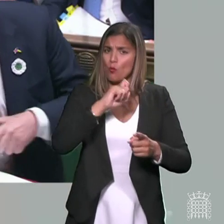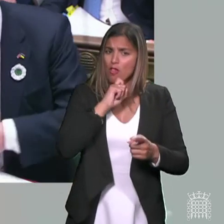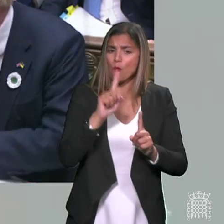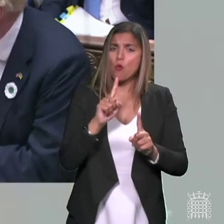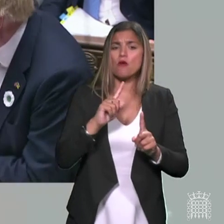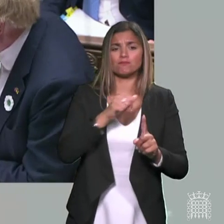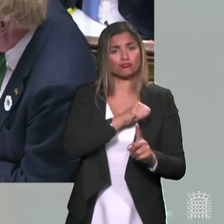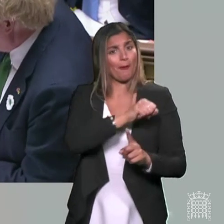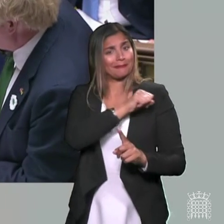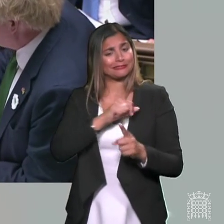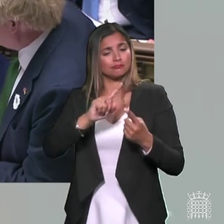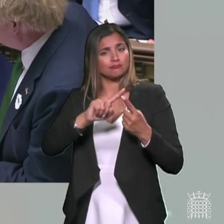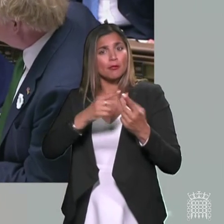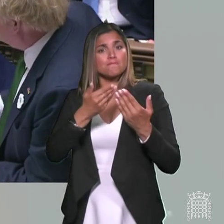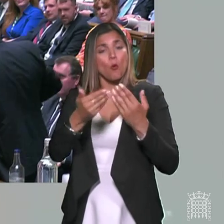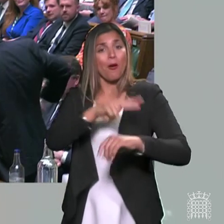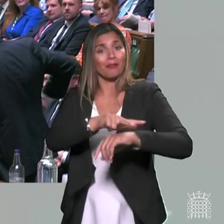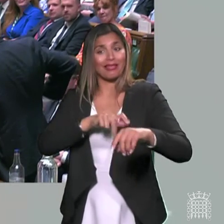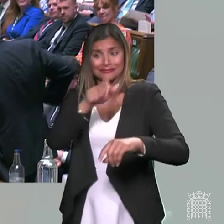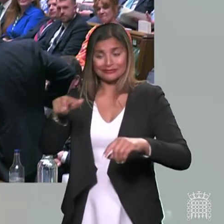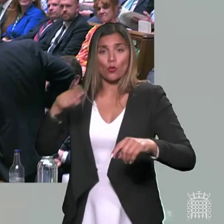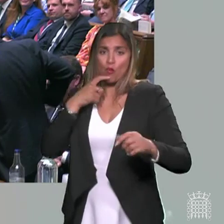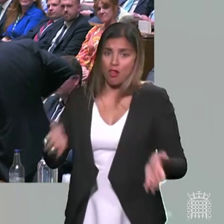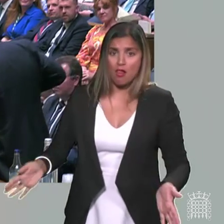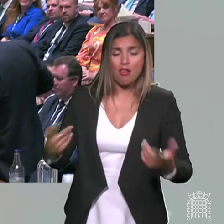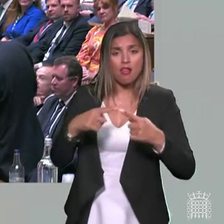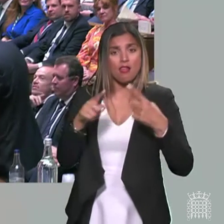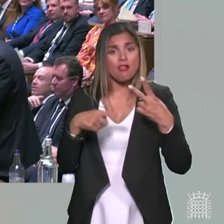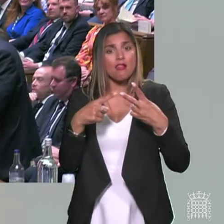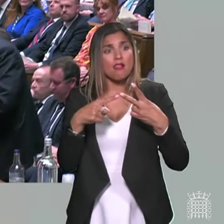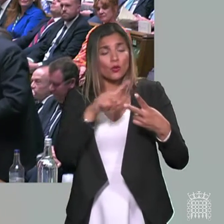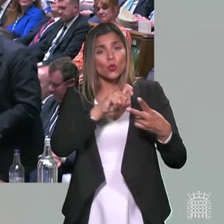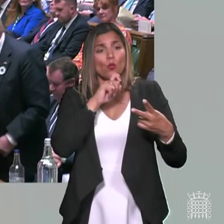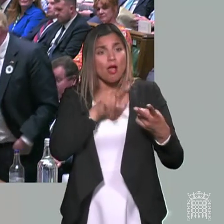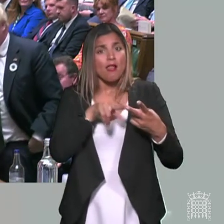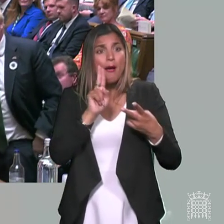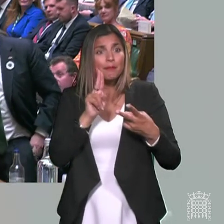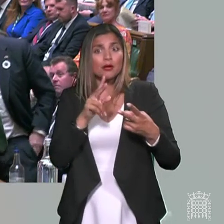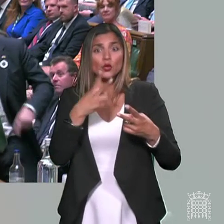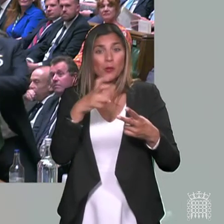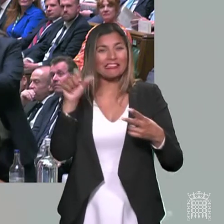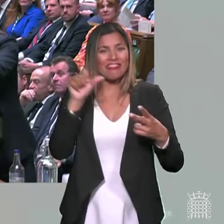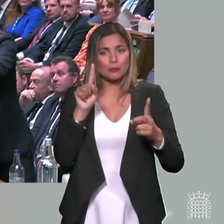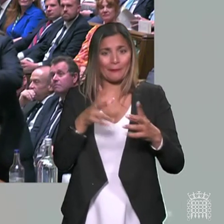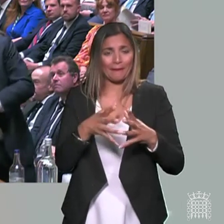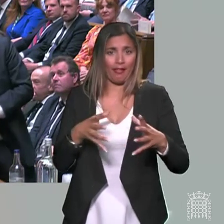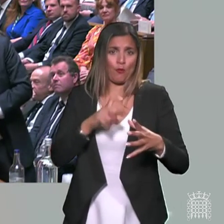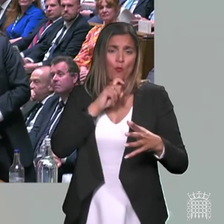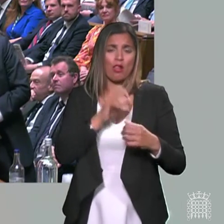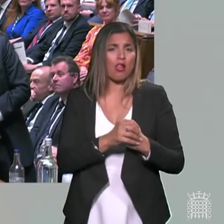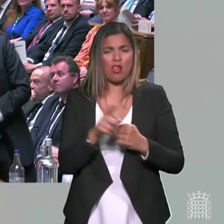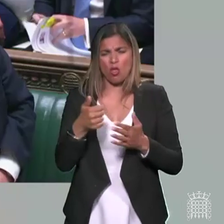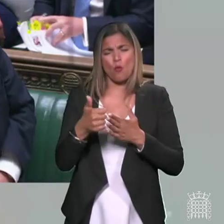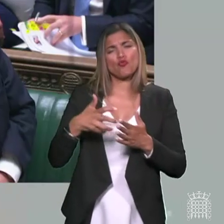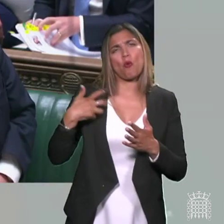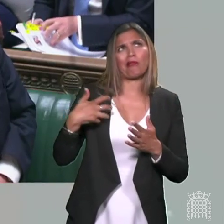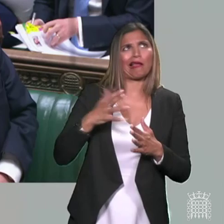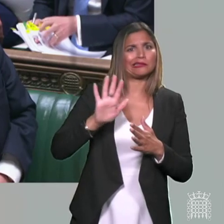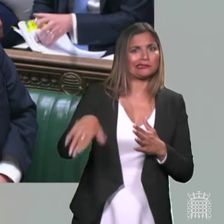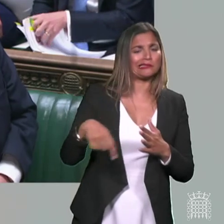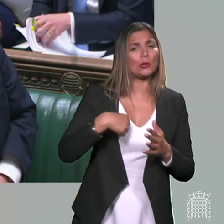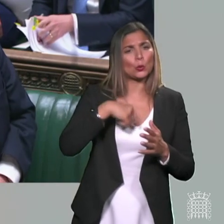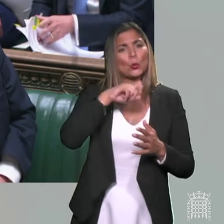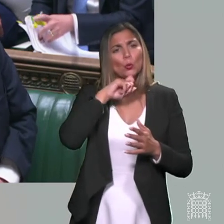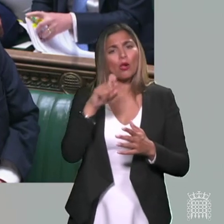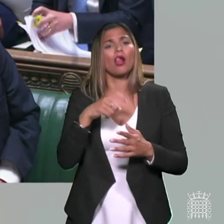There are already 13,576 more police, and it will go up to 20,000.